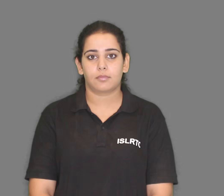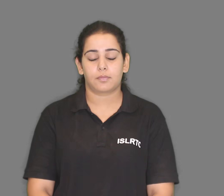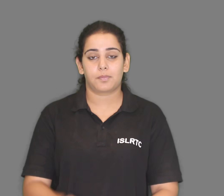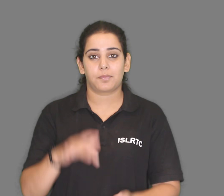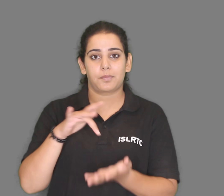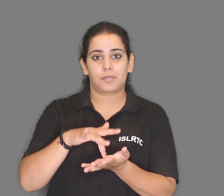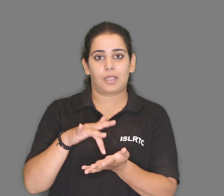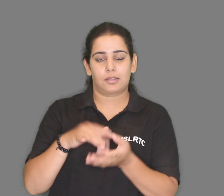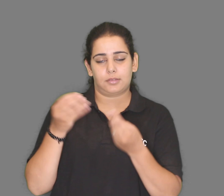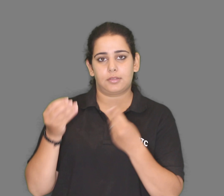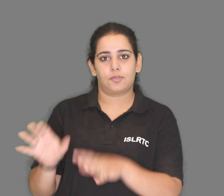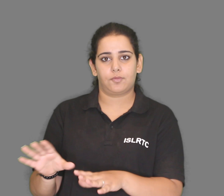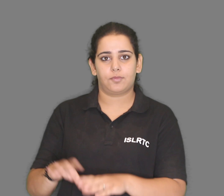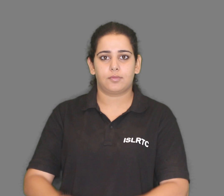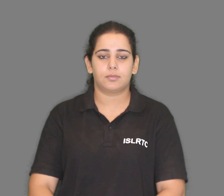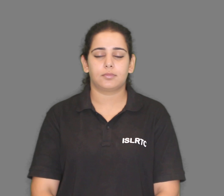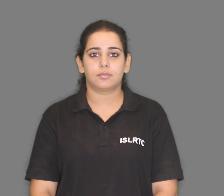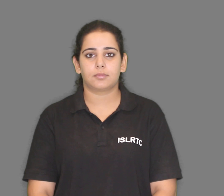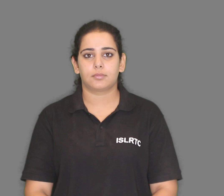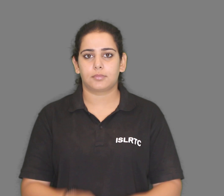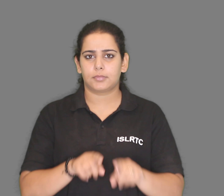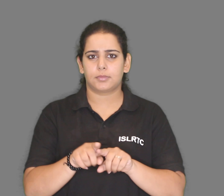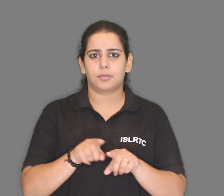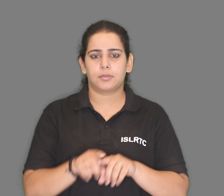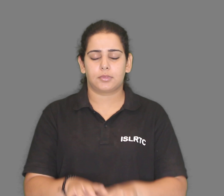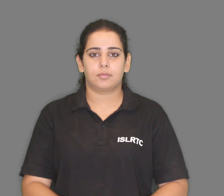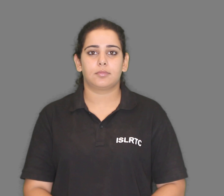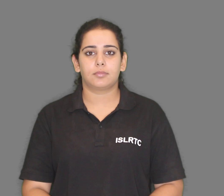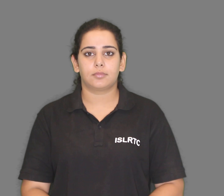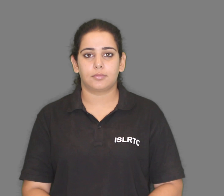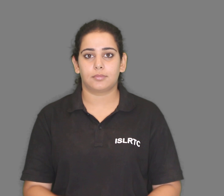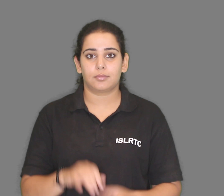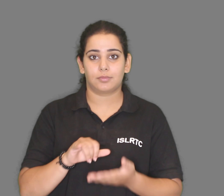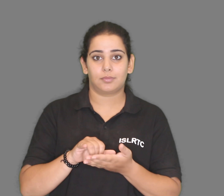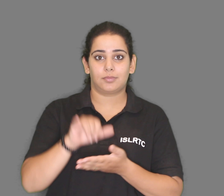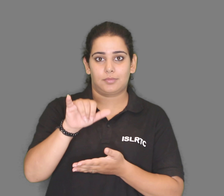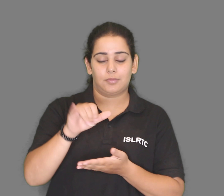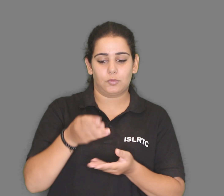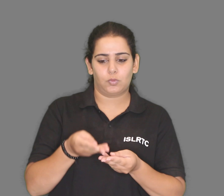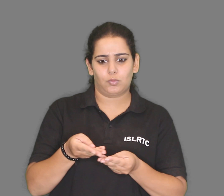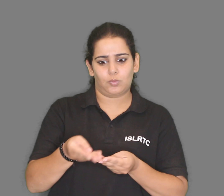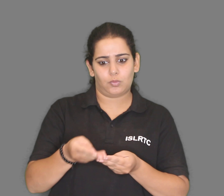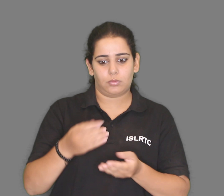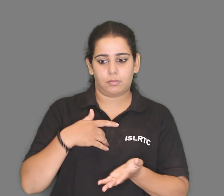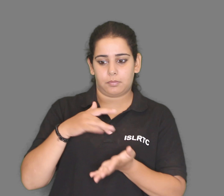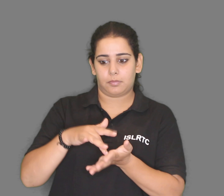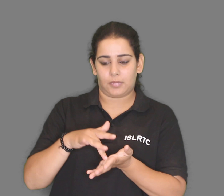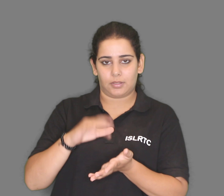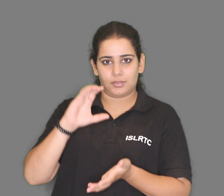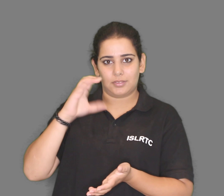Departure The act of leaving